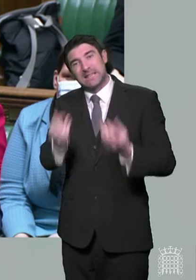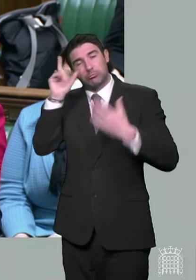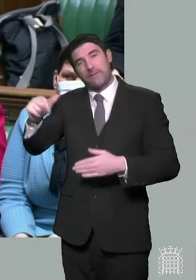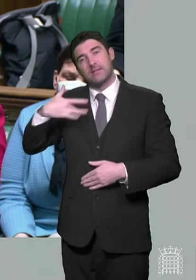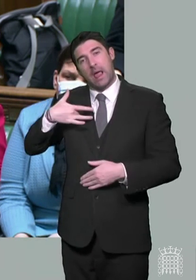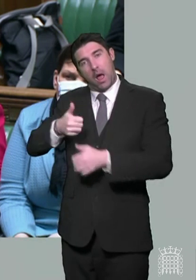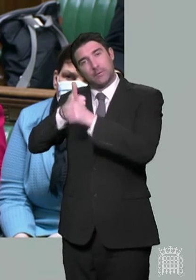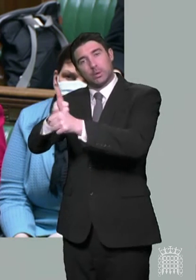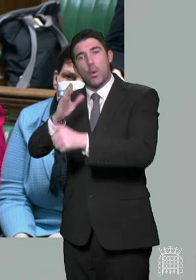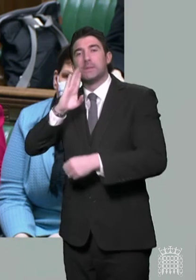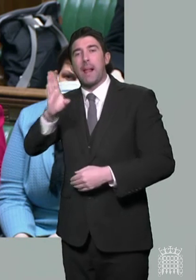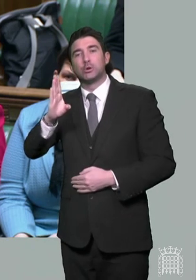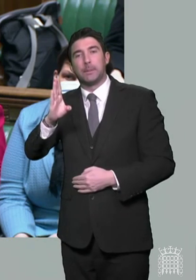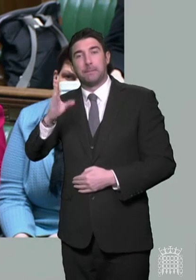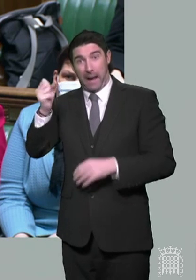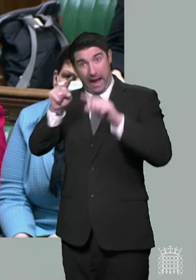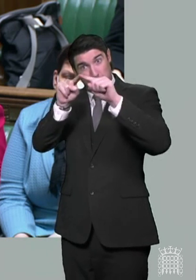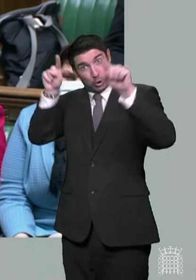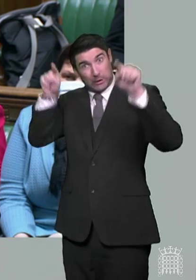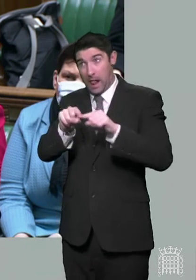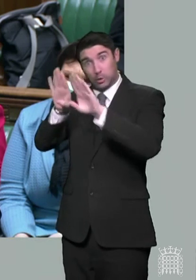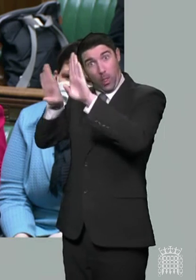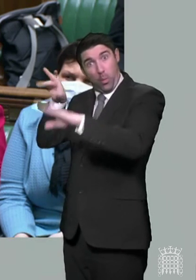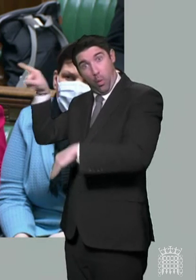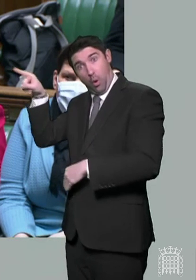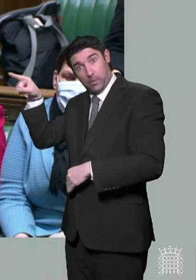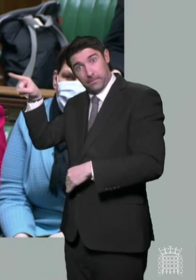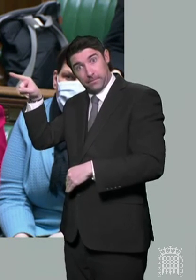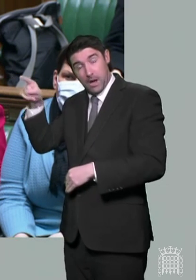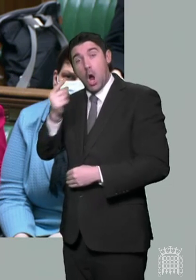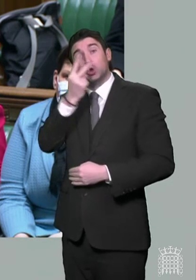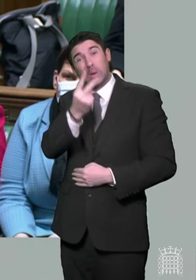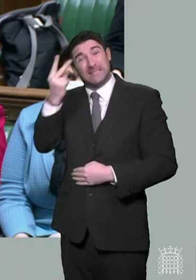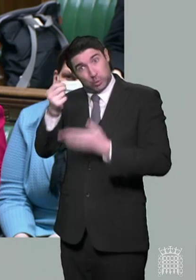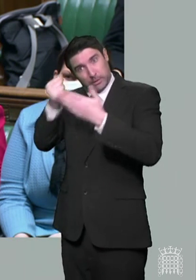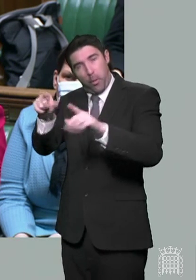Twenty-two did the same for Poland, and they have shields down at this end.